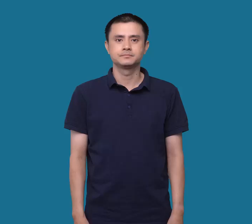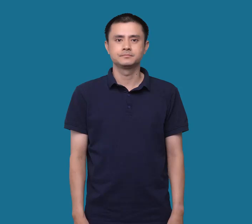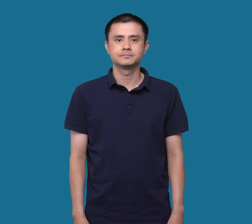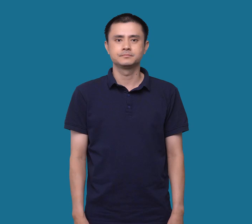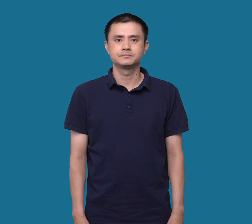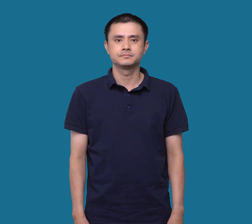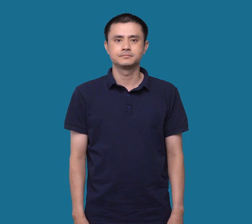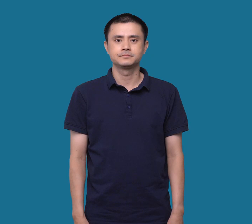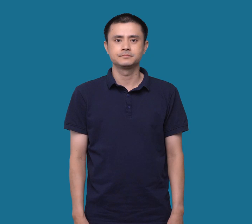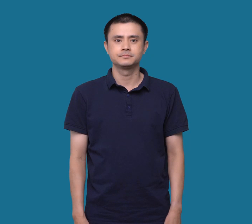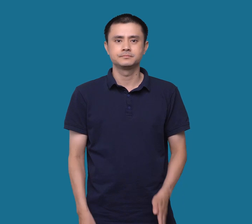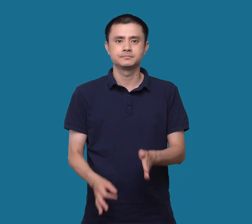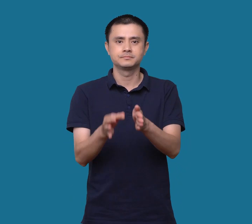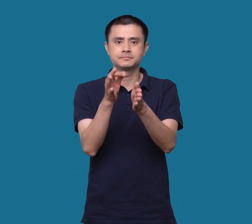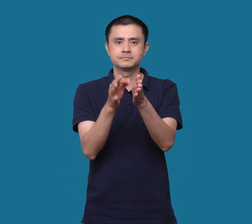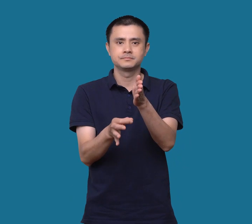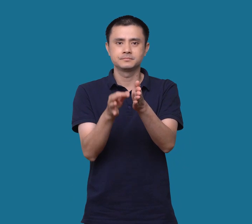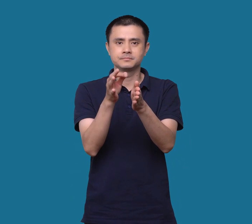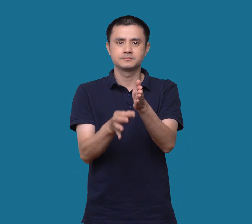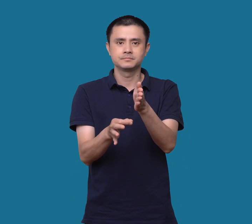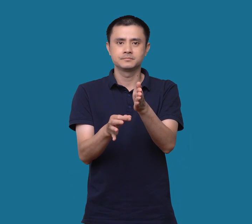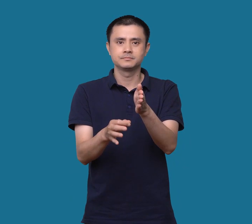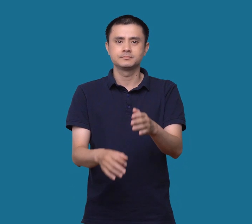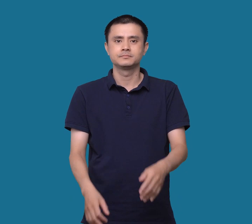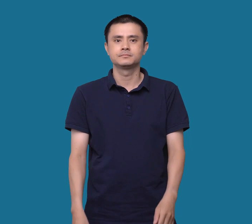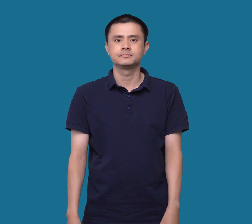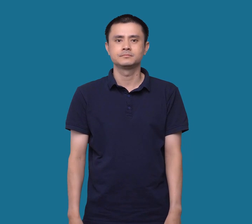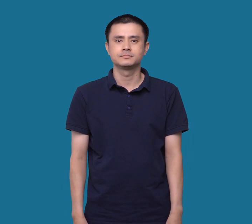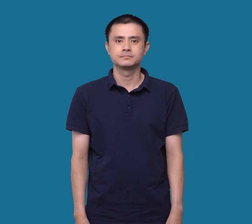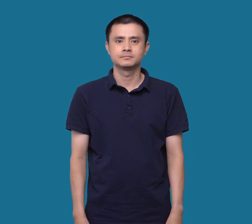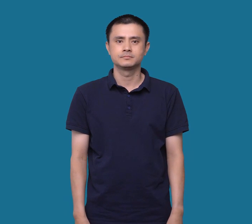trình bày